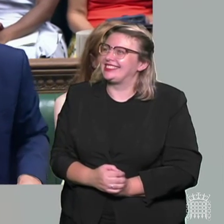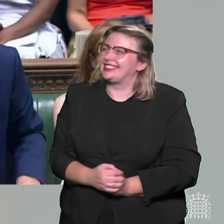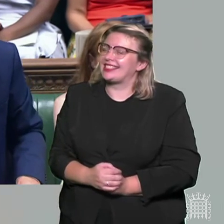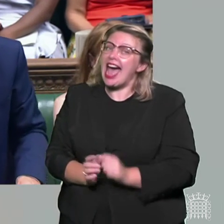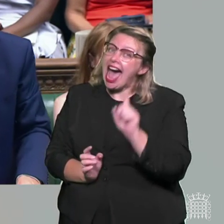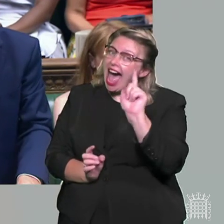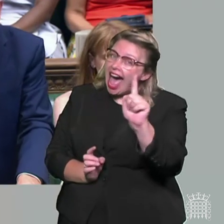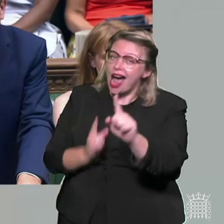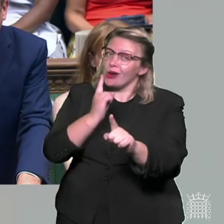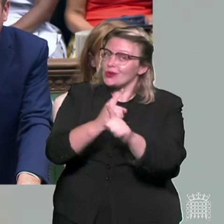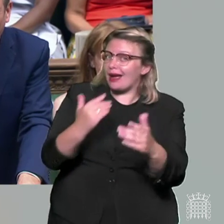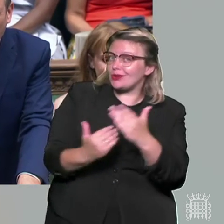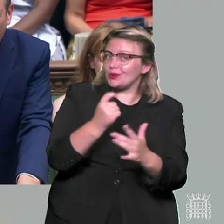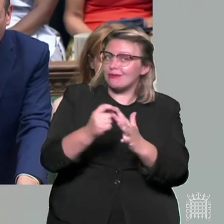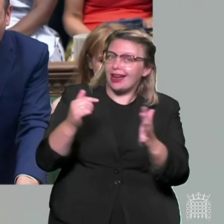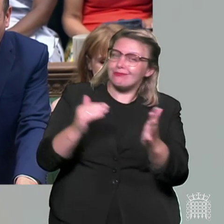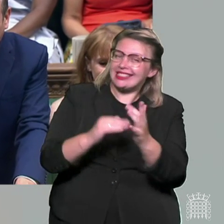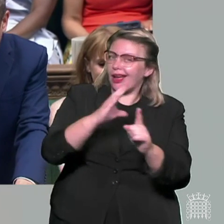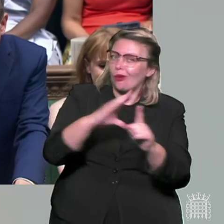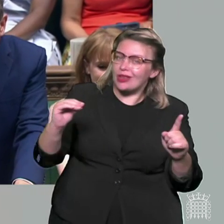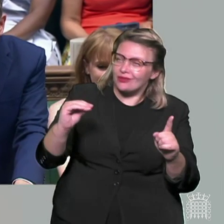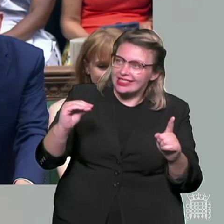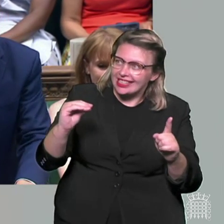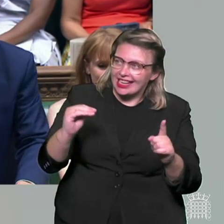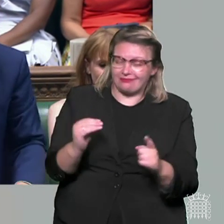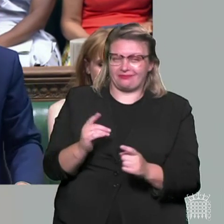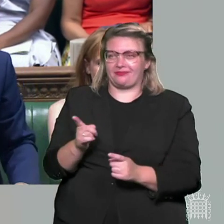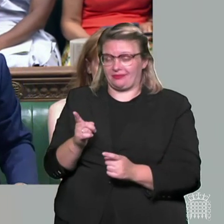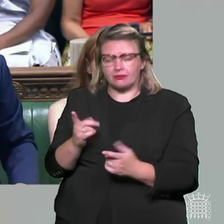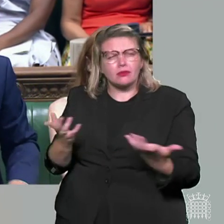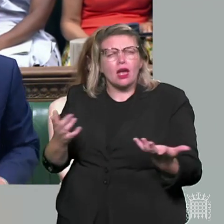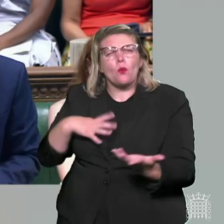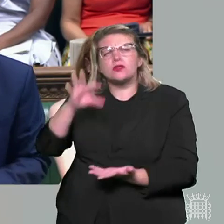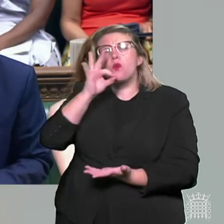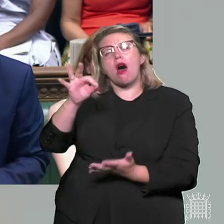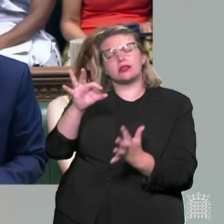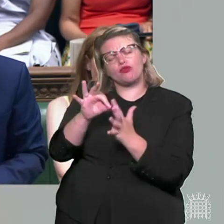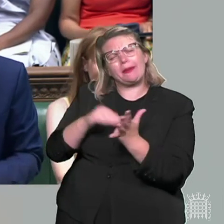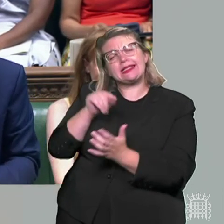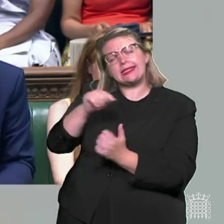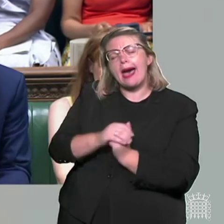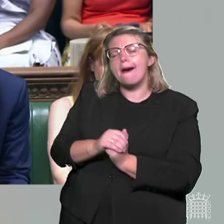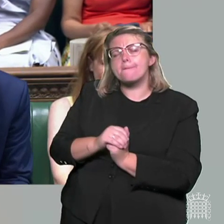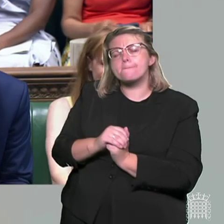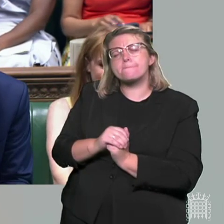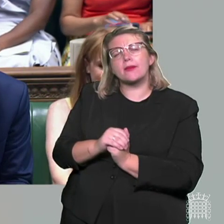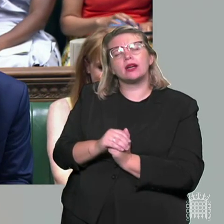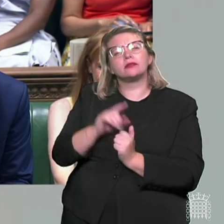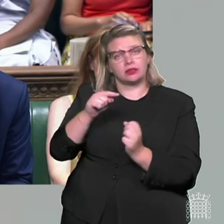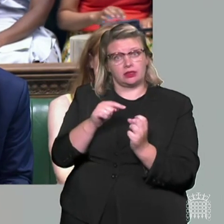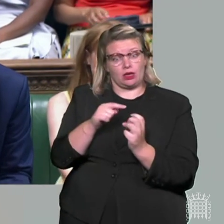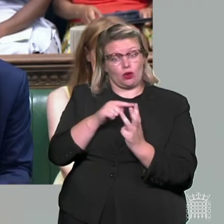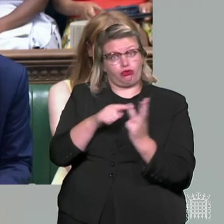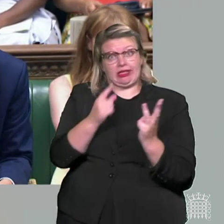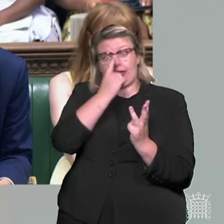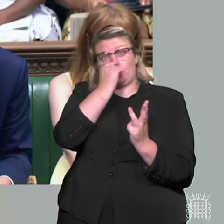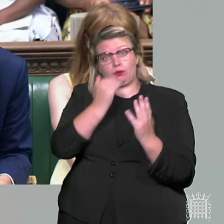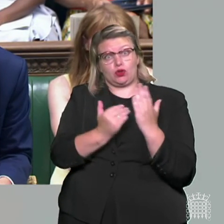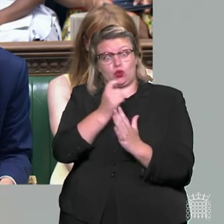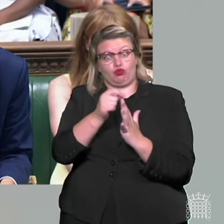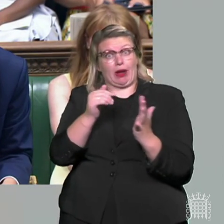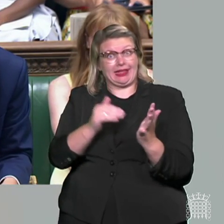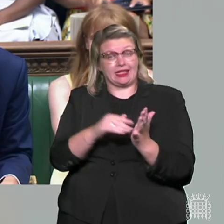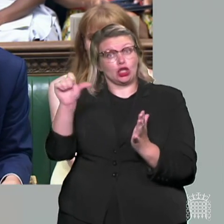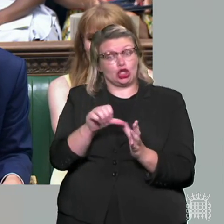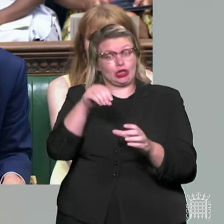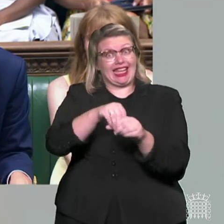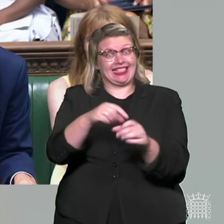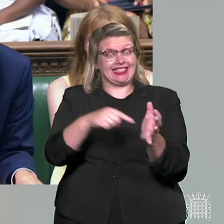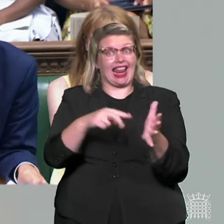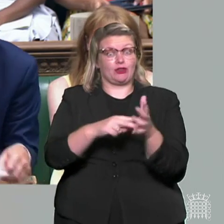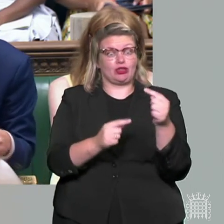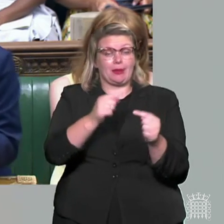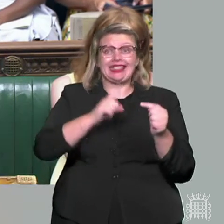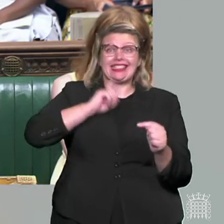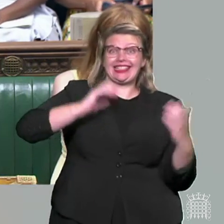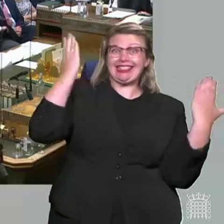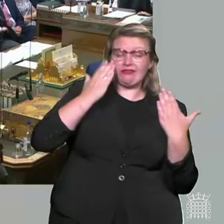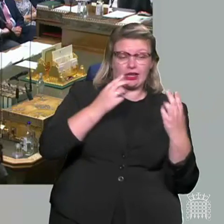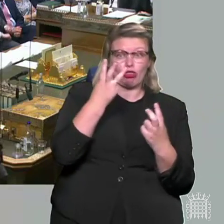On that topic, why does the Prime Minister think those vying to replace him decided to pull out of the Sky News debate last night?